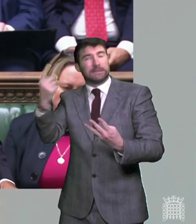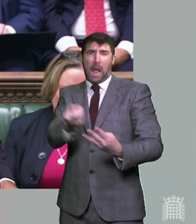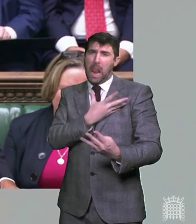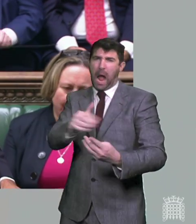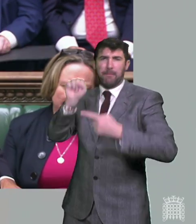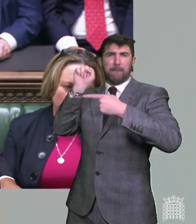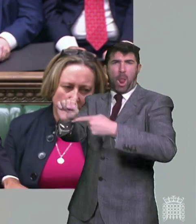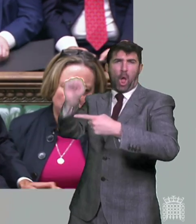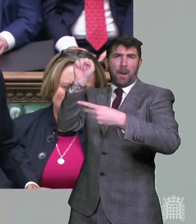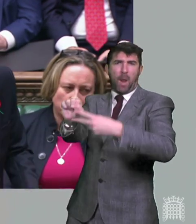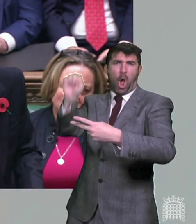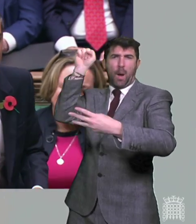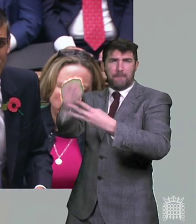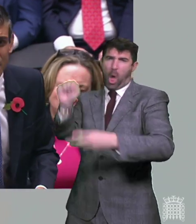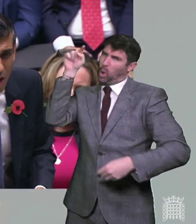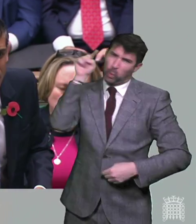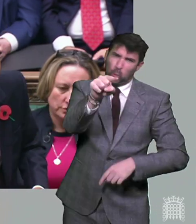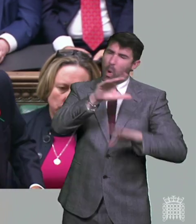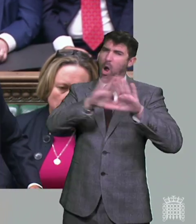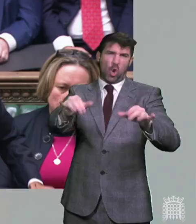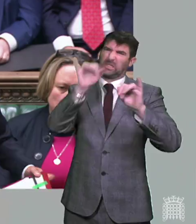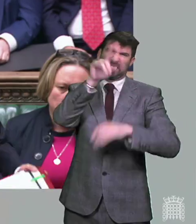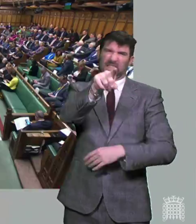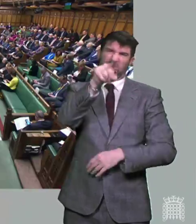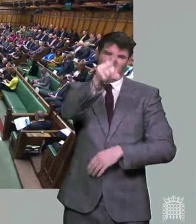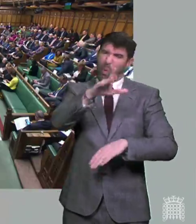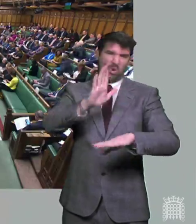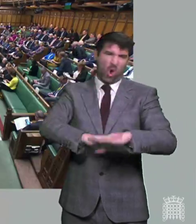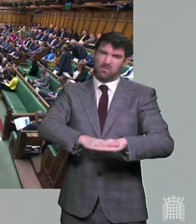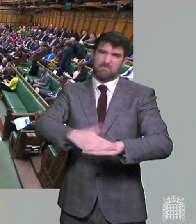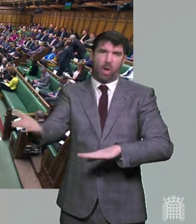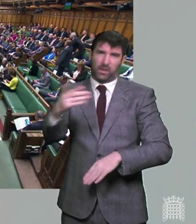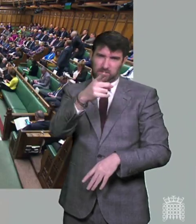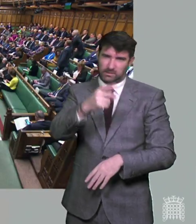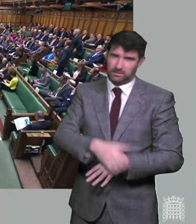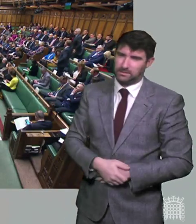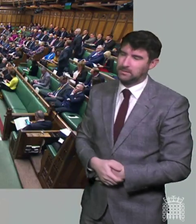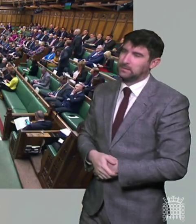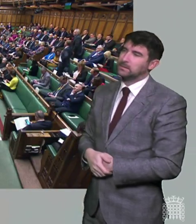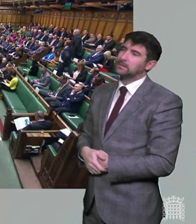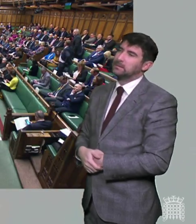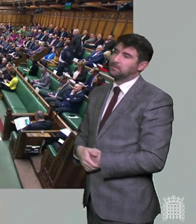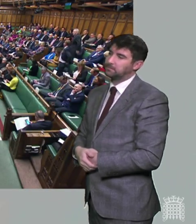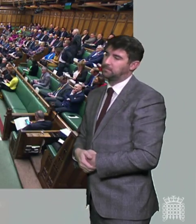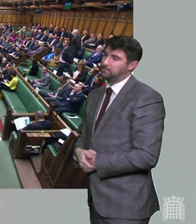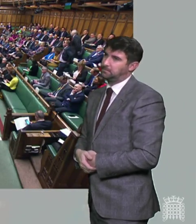They are not serious about this problem, because they do not think it matters.